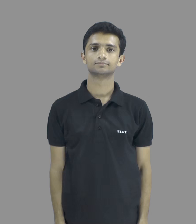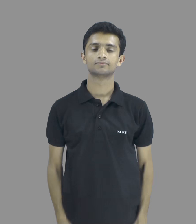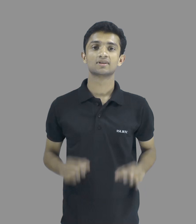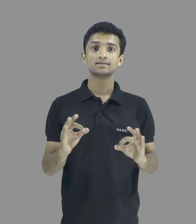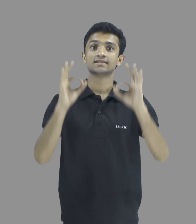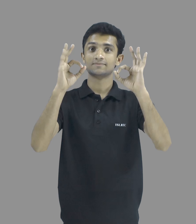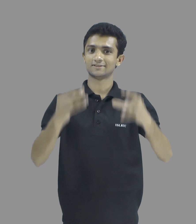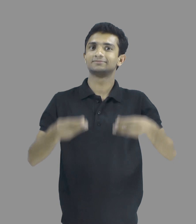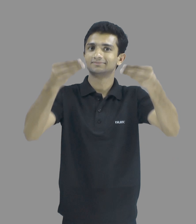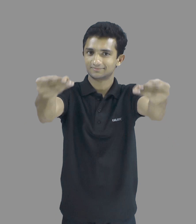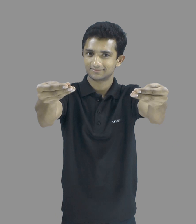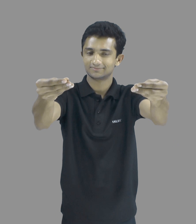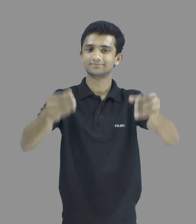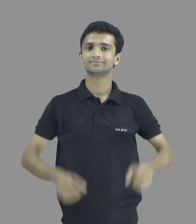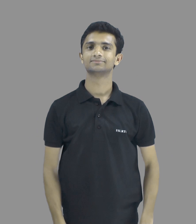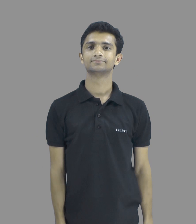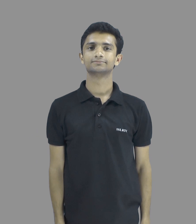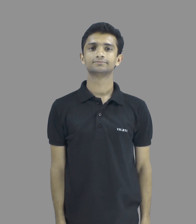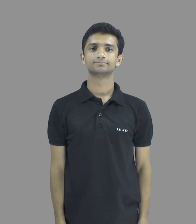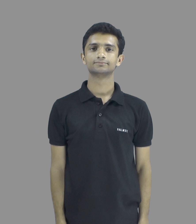Reward